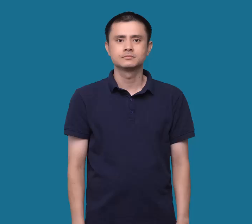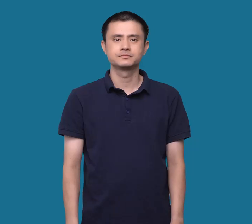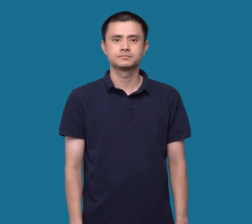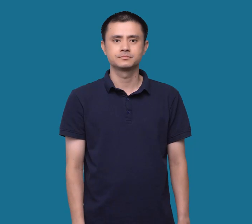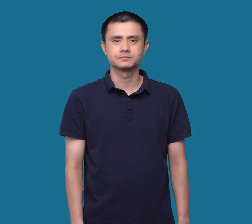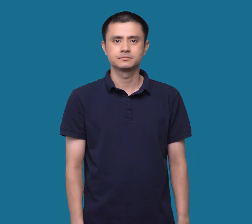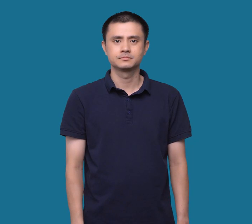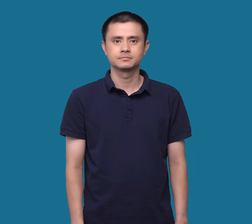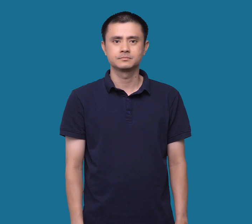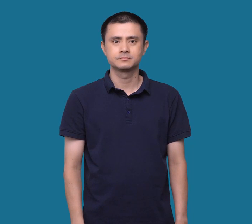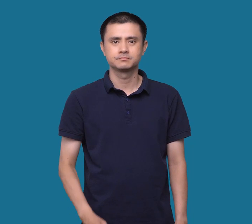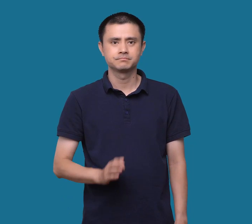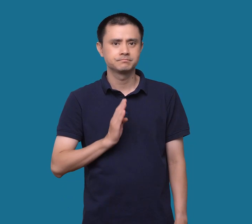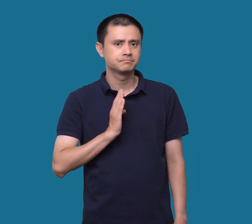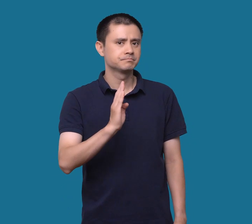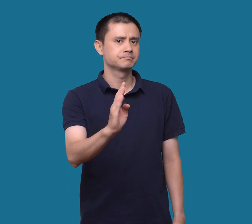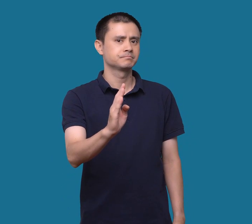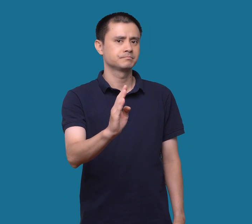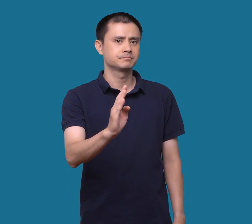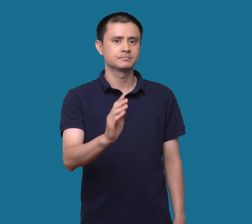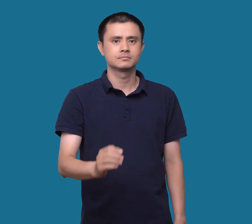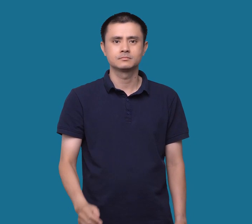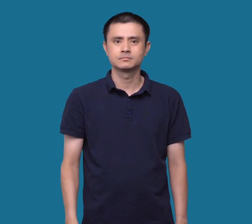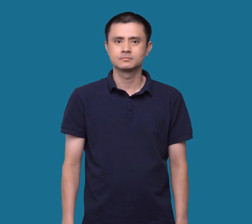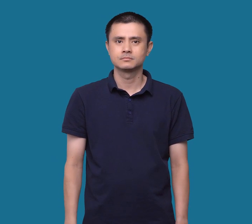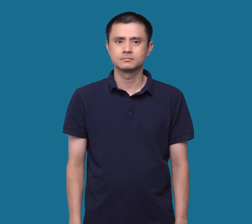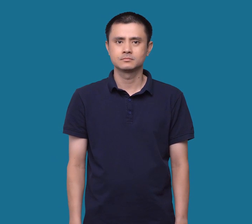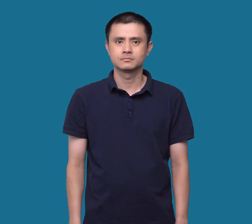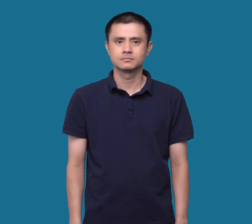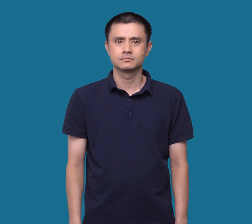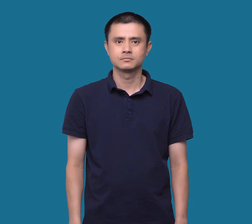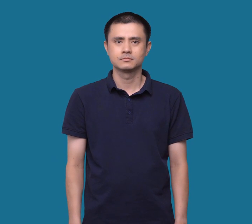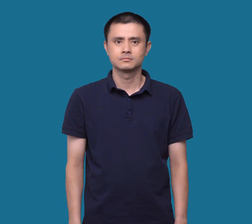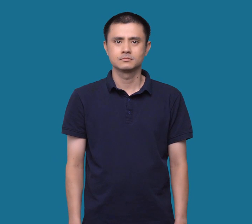trực tiếp